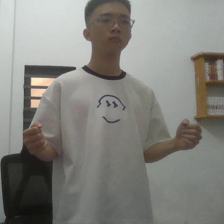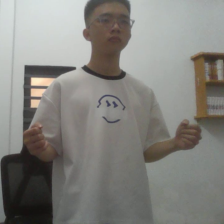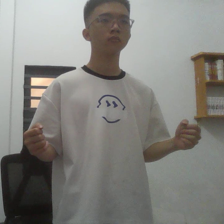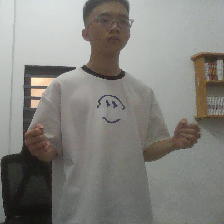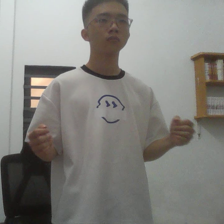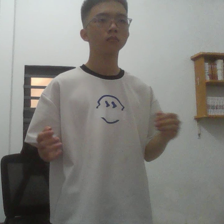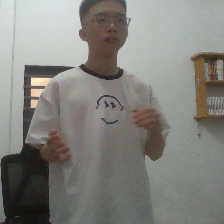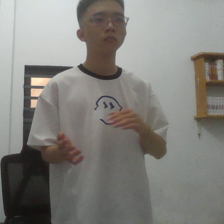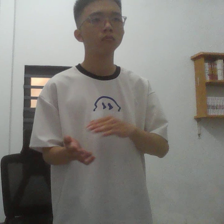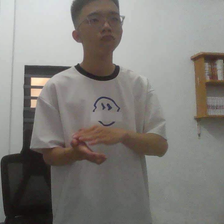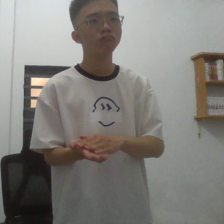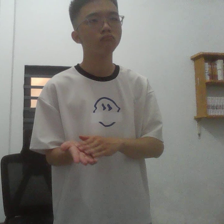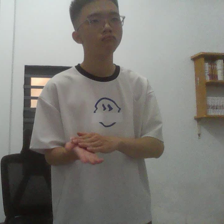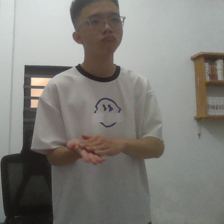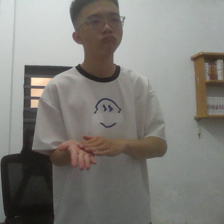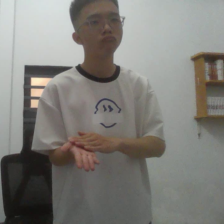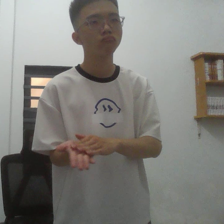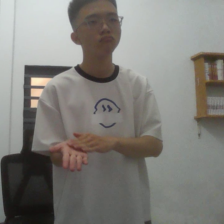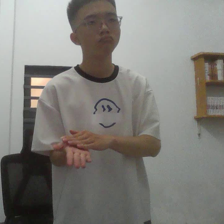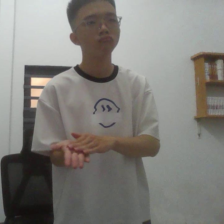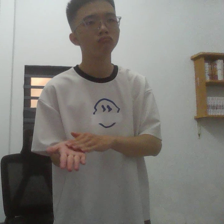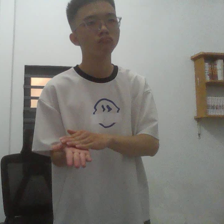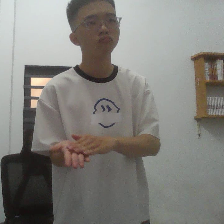xin loi